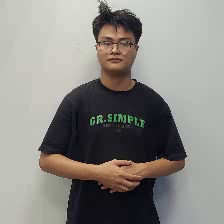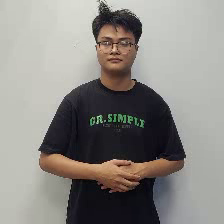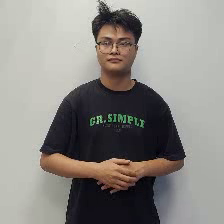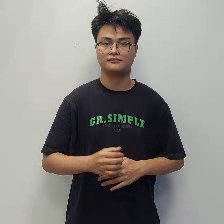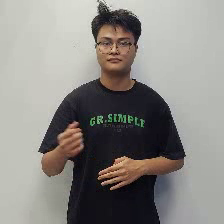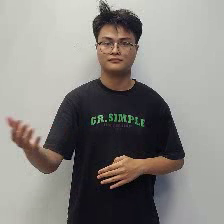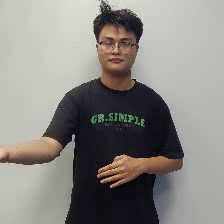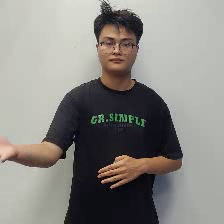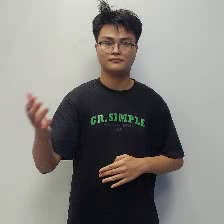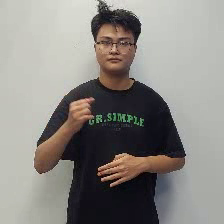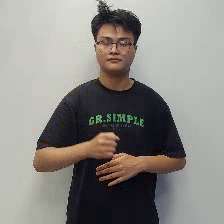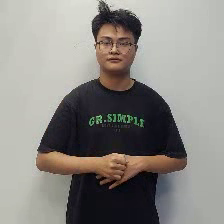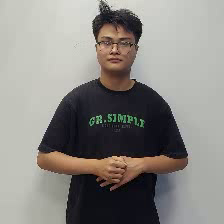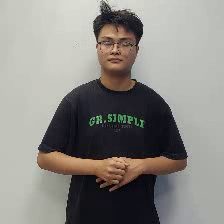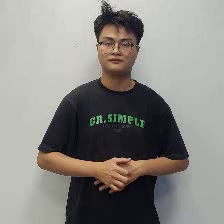Sử dụng